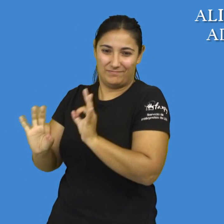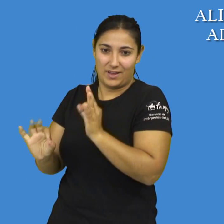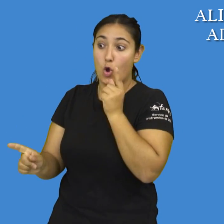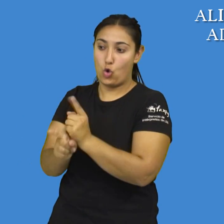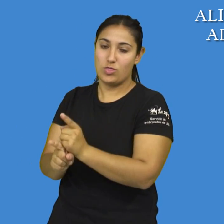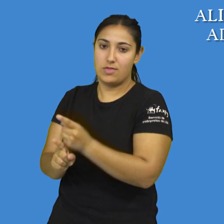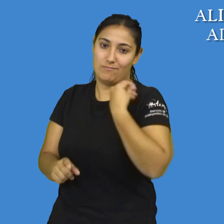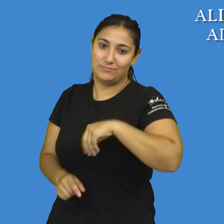contra